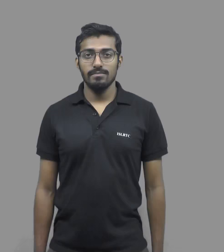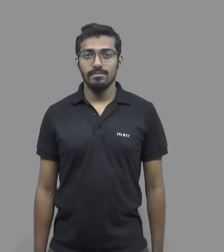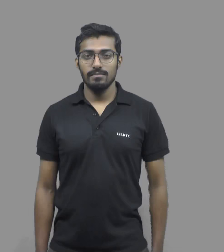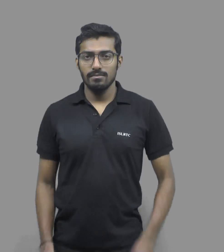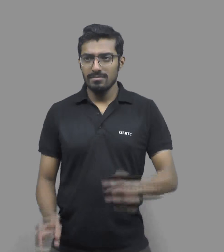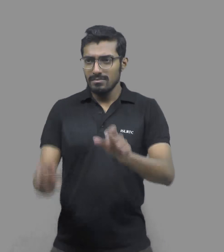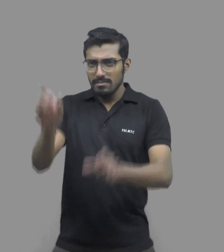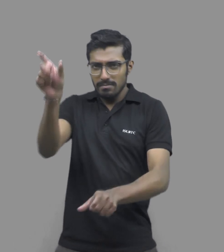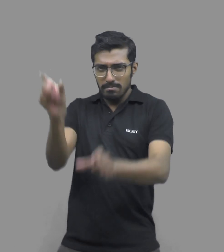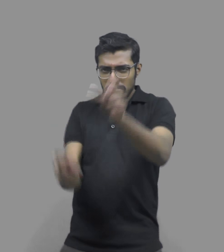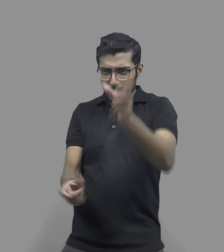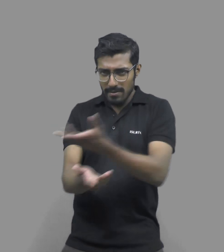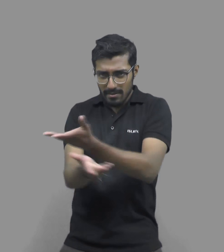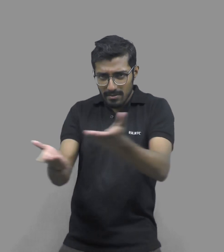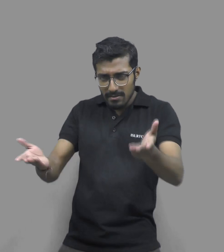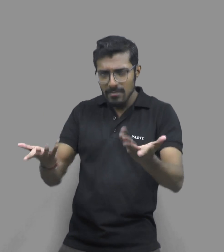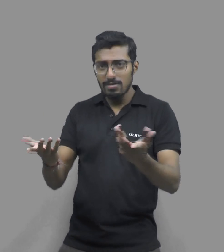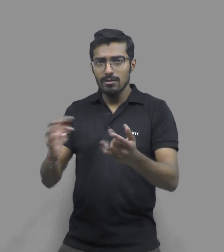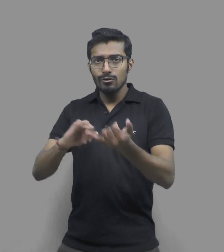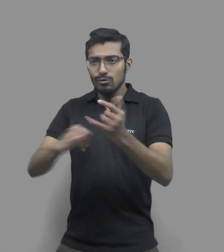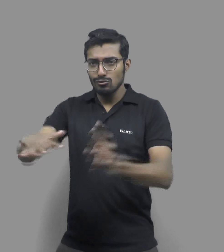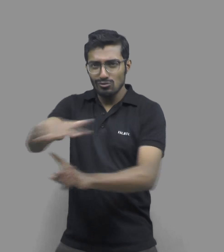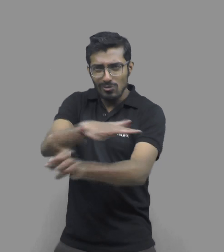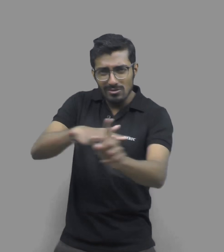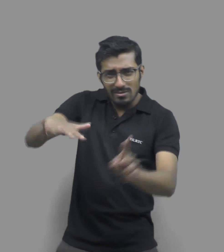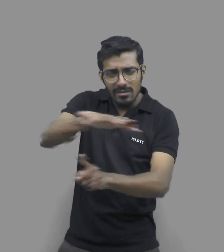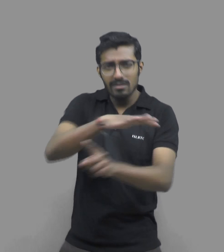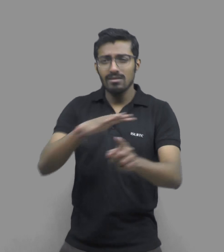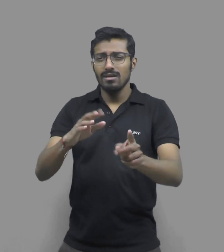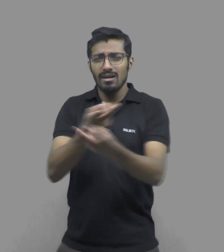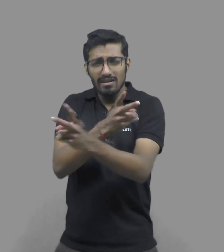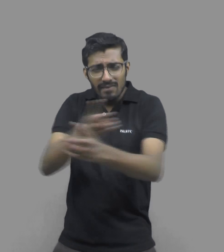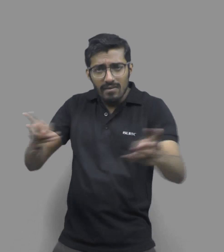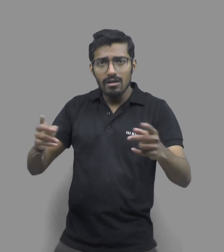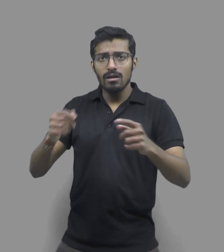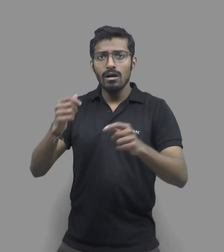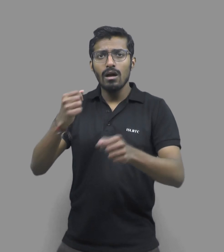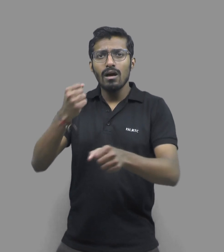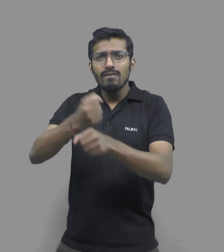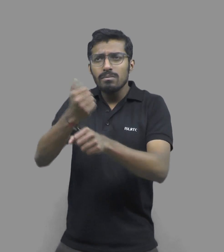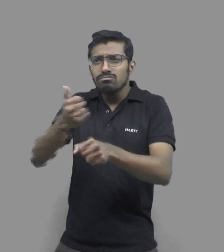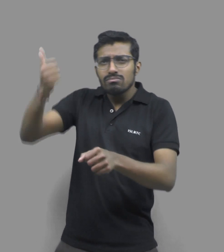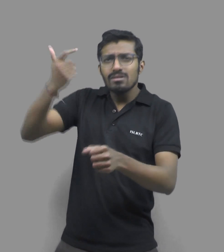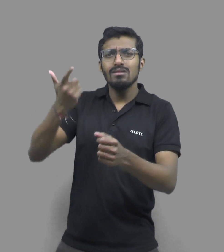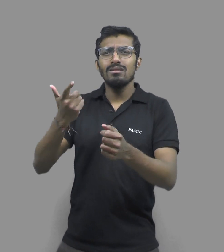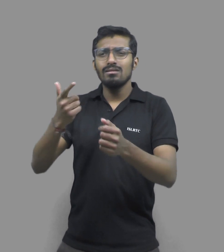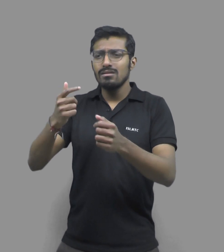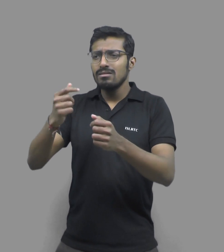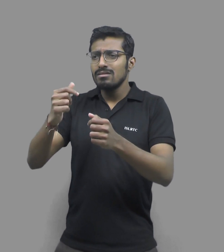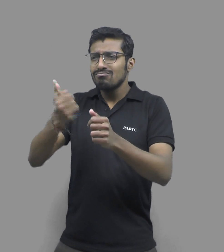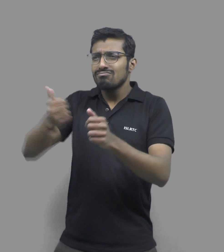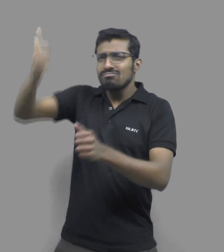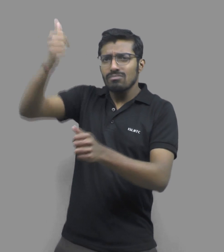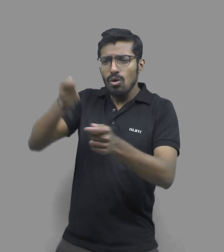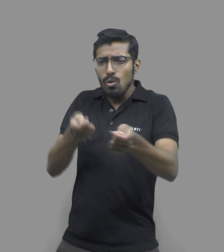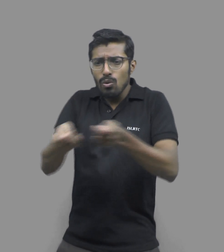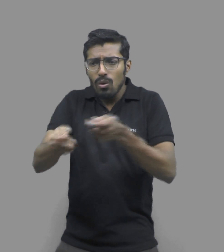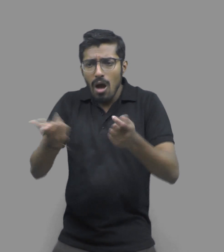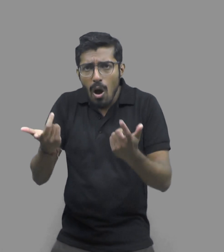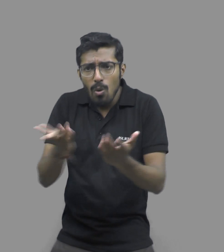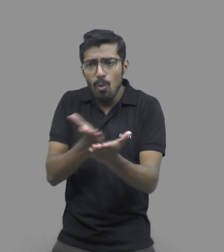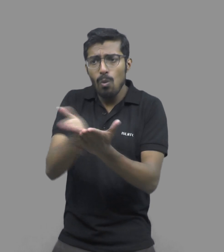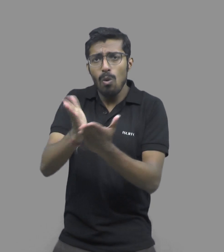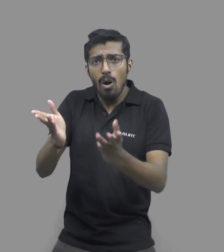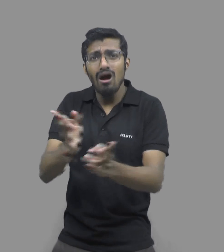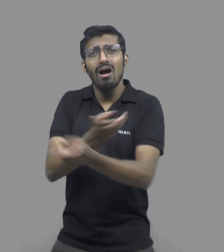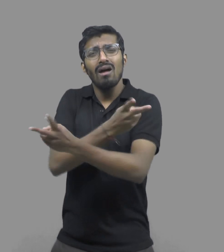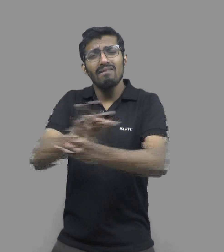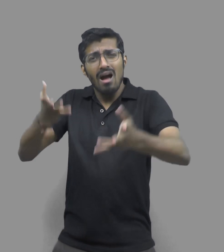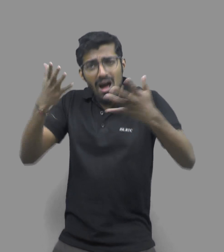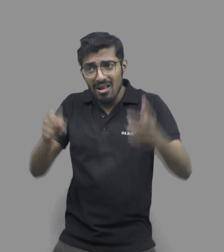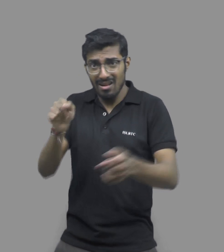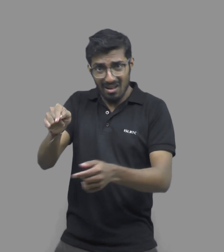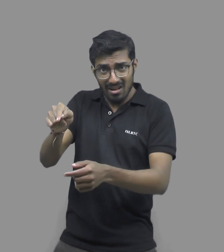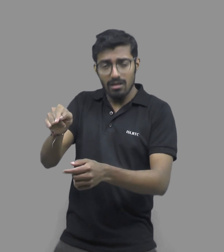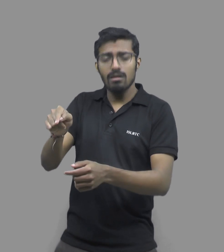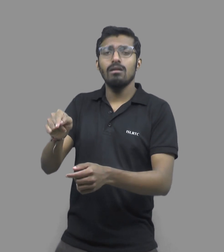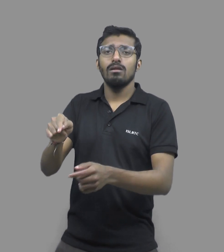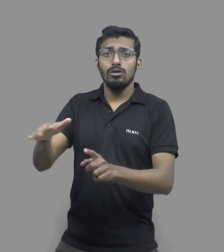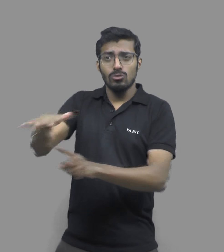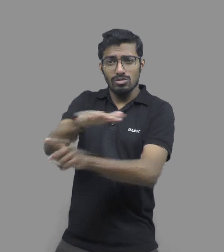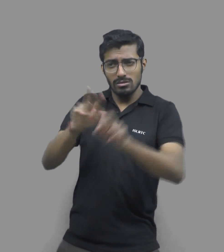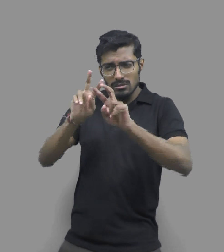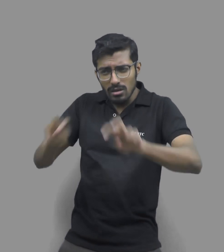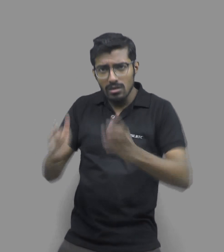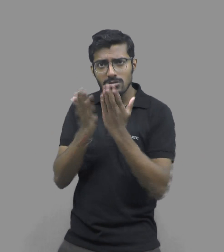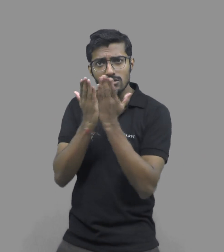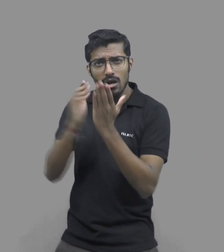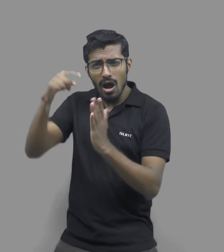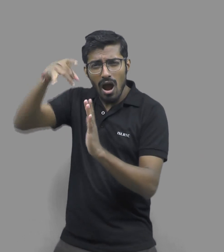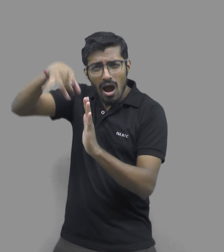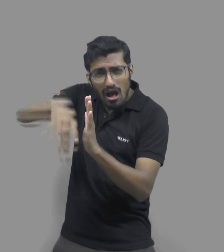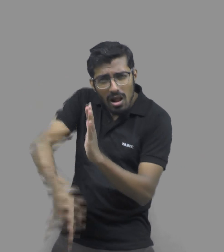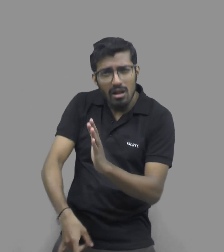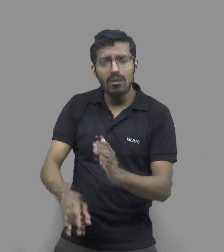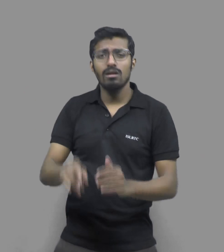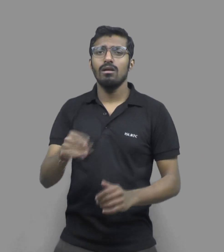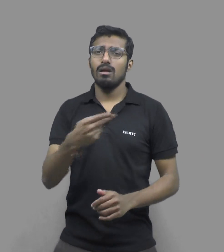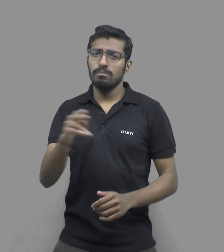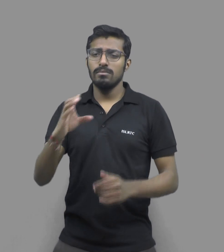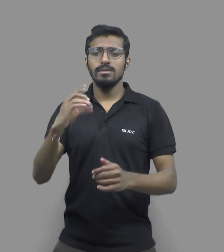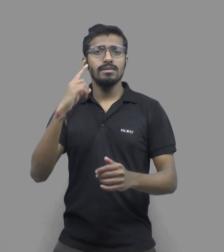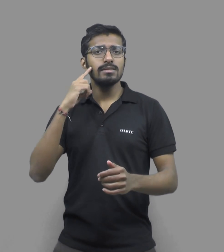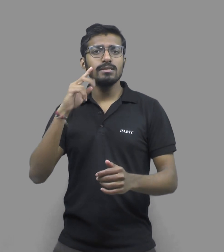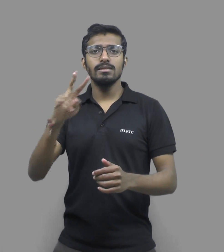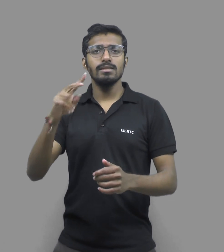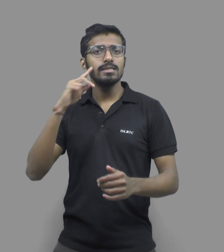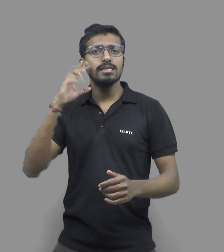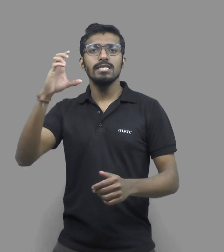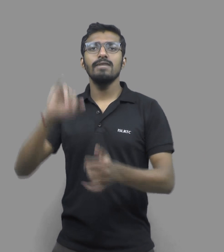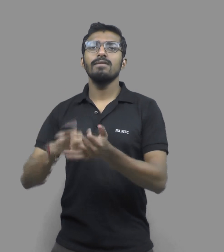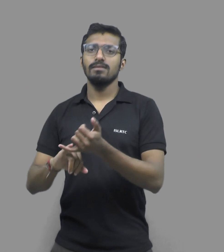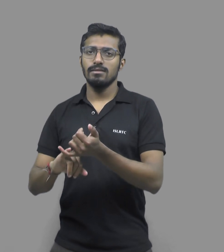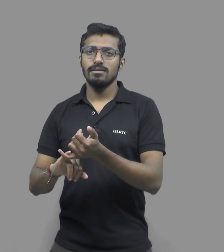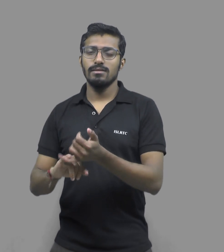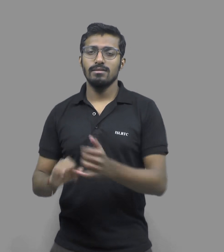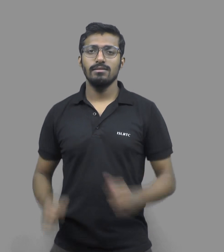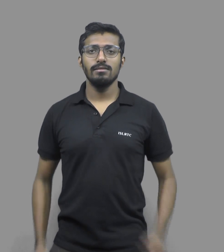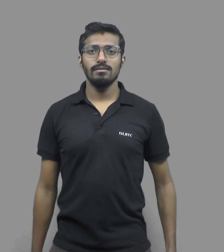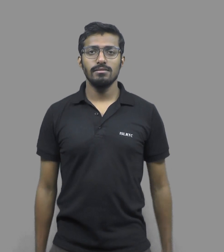Civics